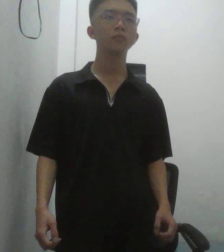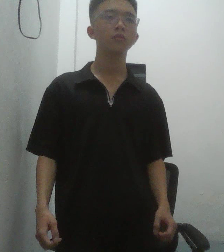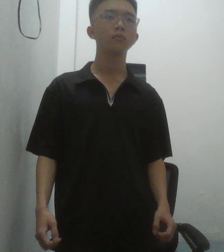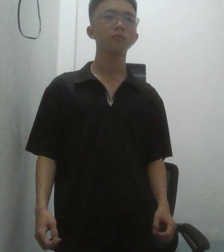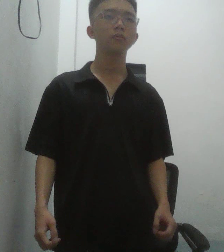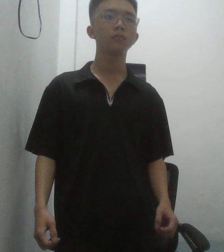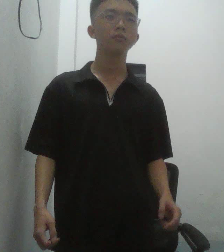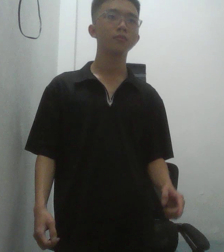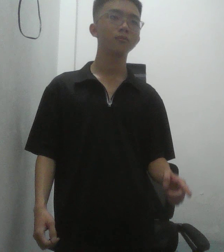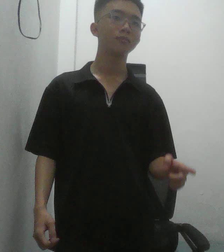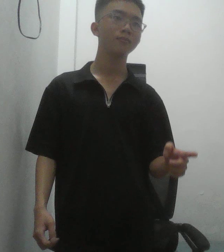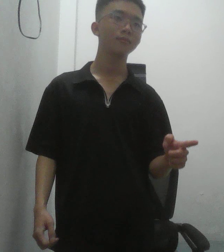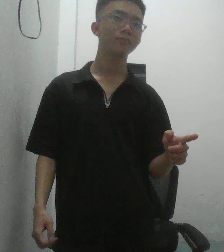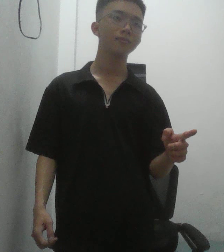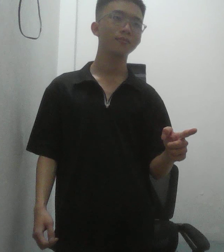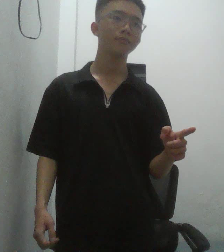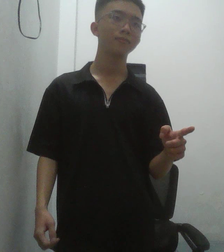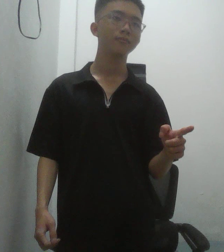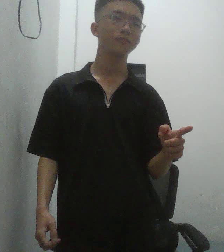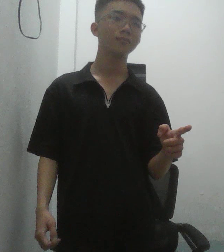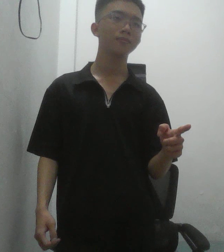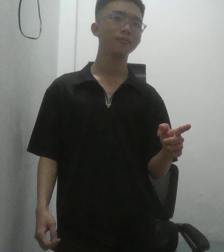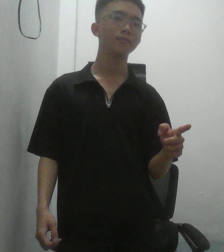ban